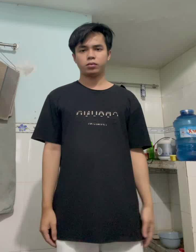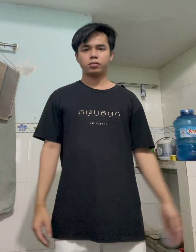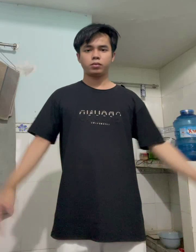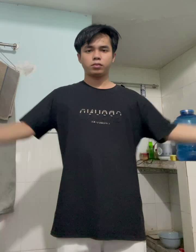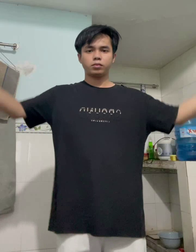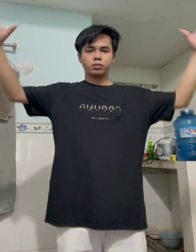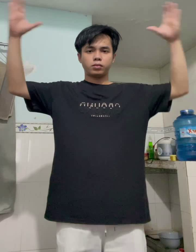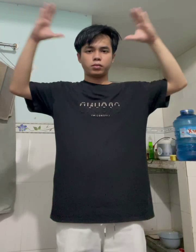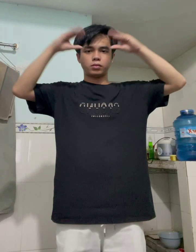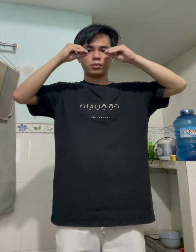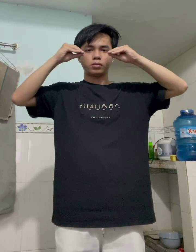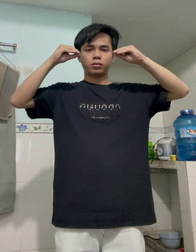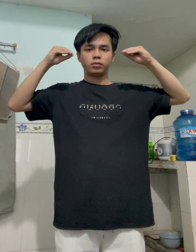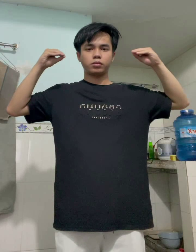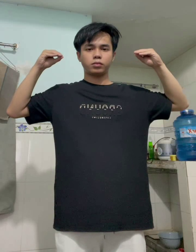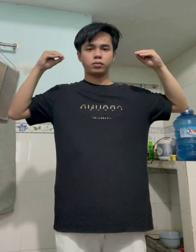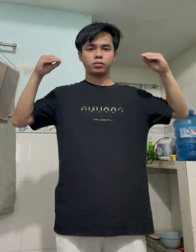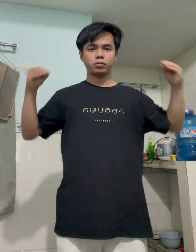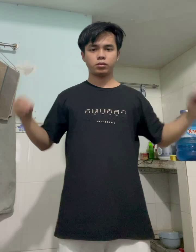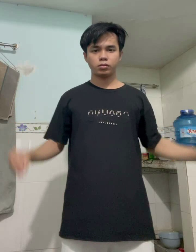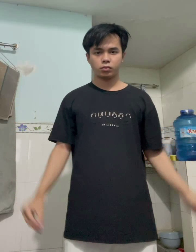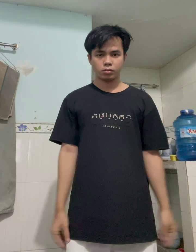buoi toi